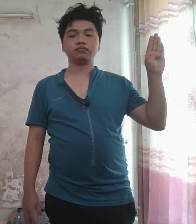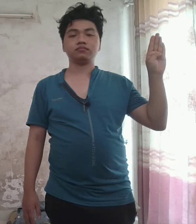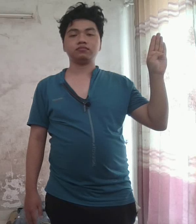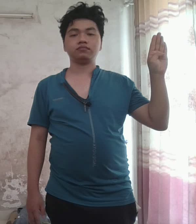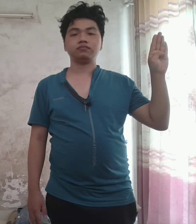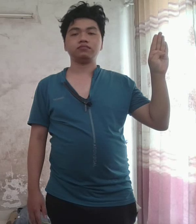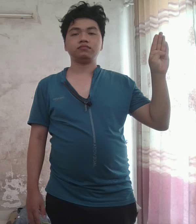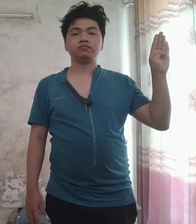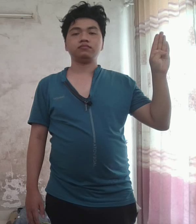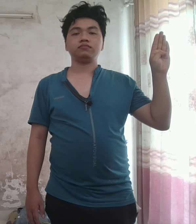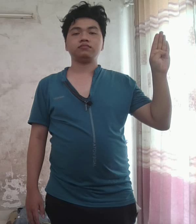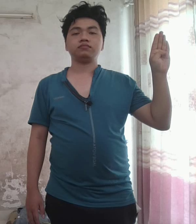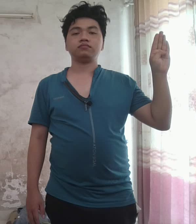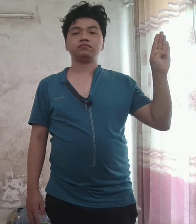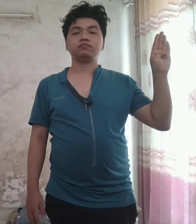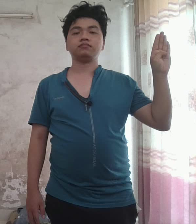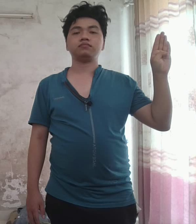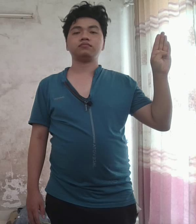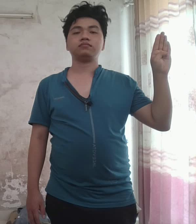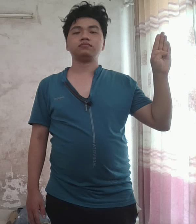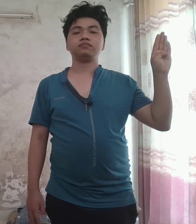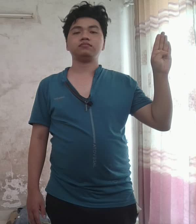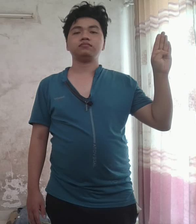b